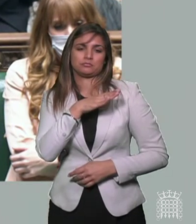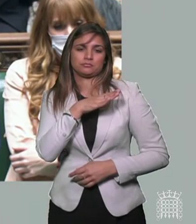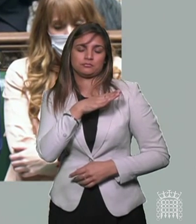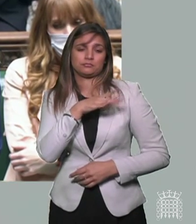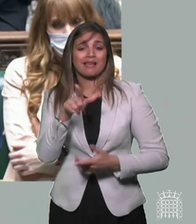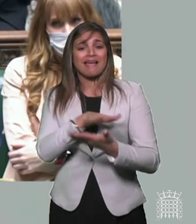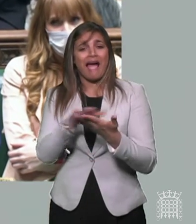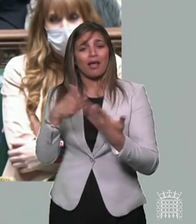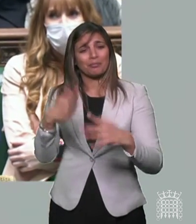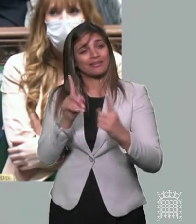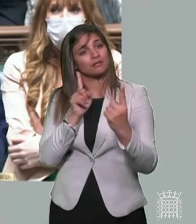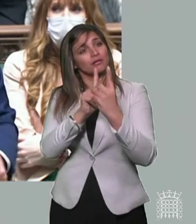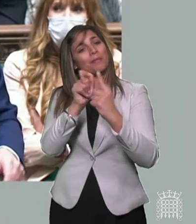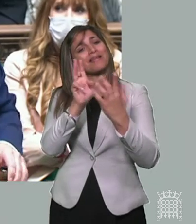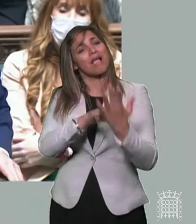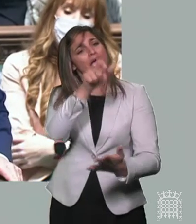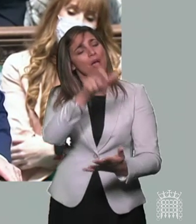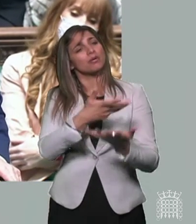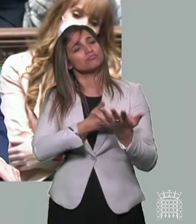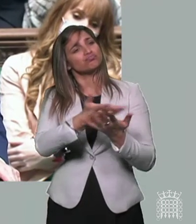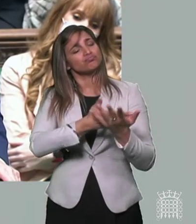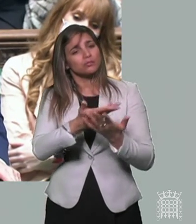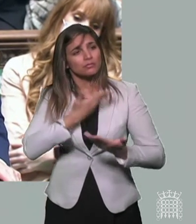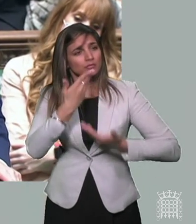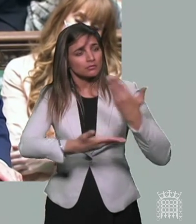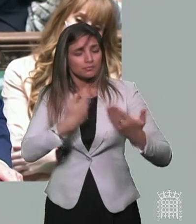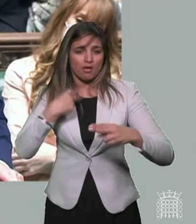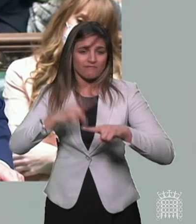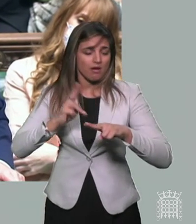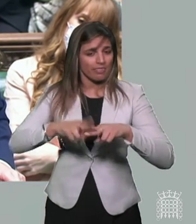She looked the Prime Minister in the eye and told him of her loss.